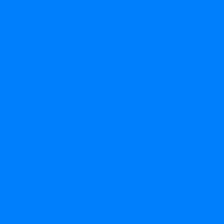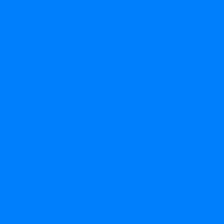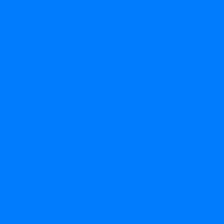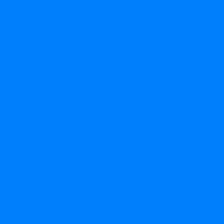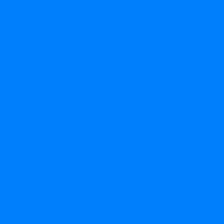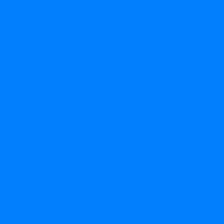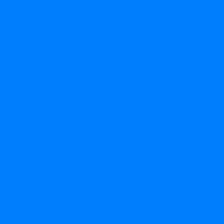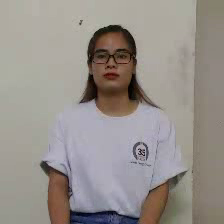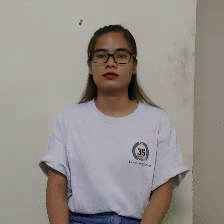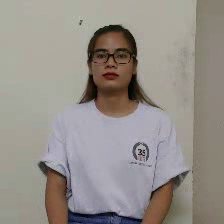An ủi